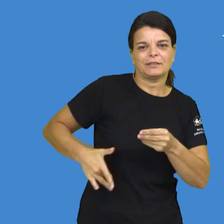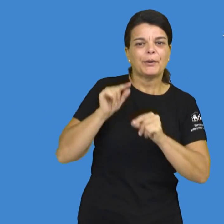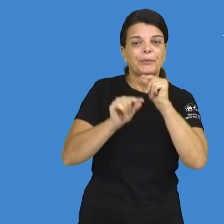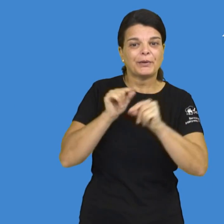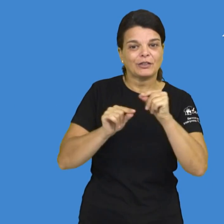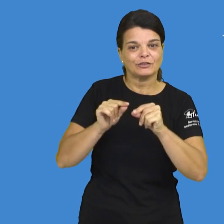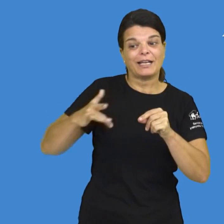virus